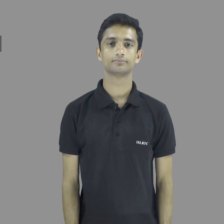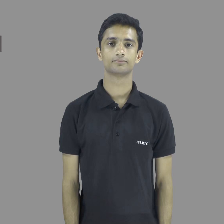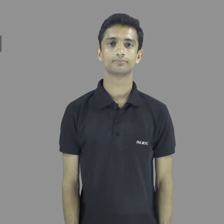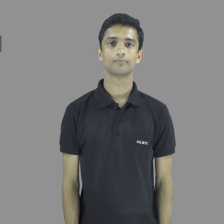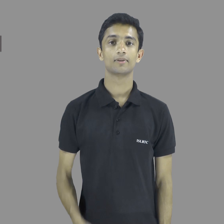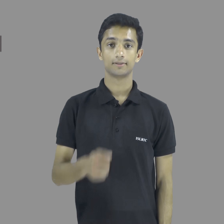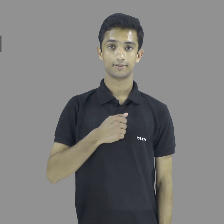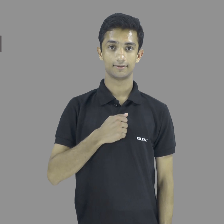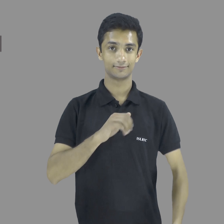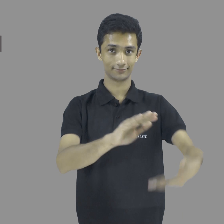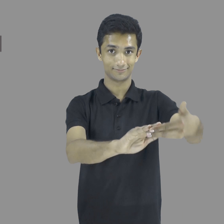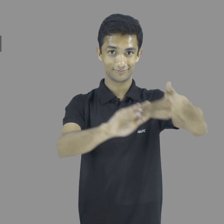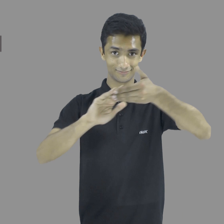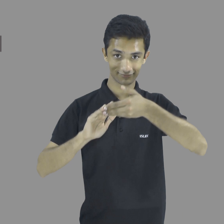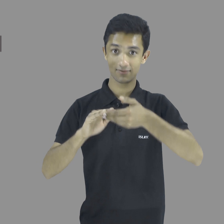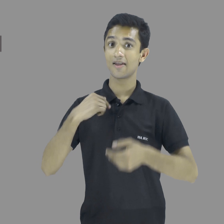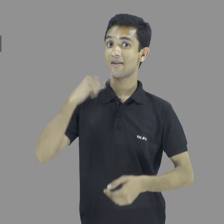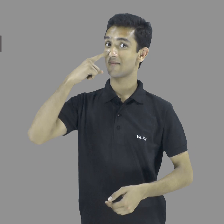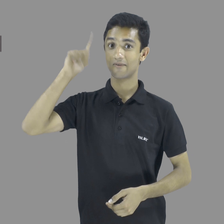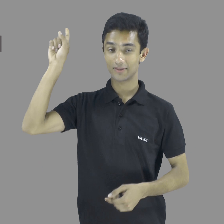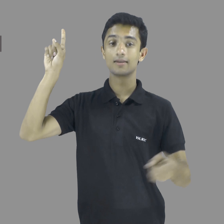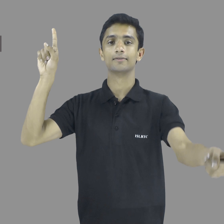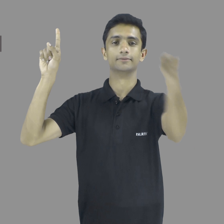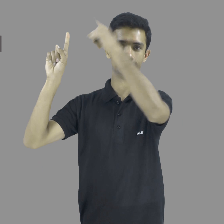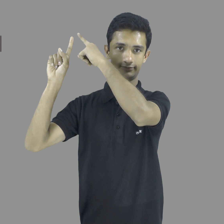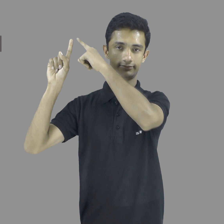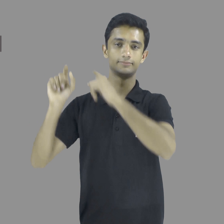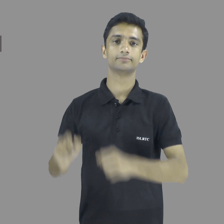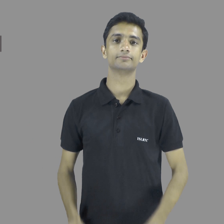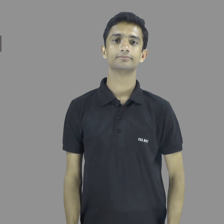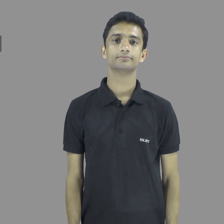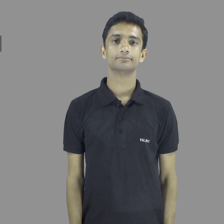Mother-in-Law